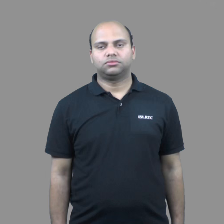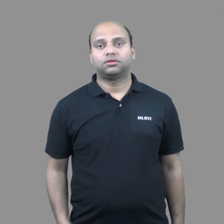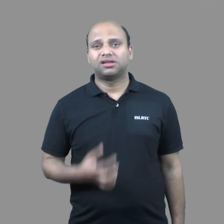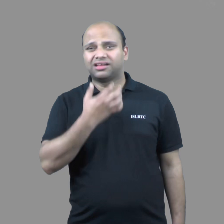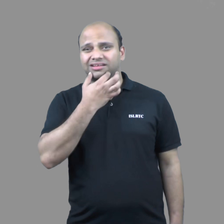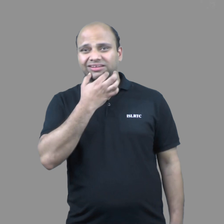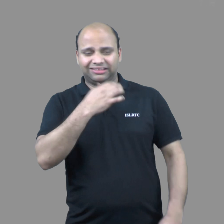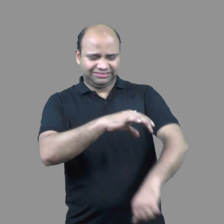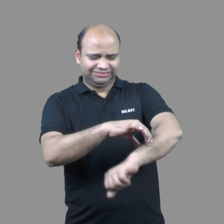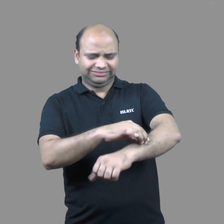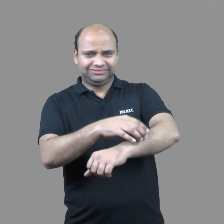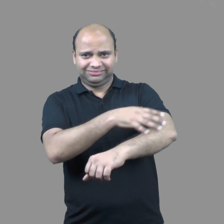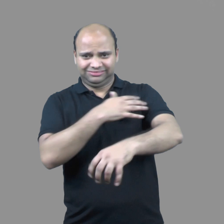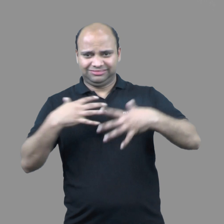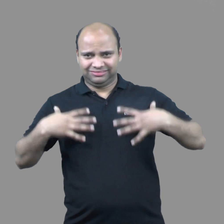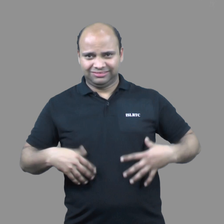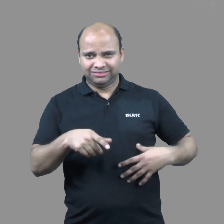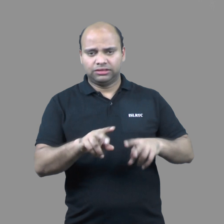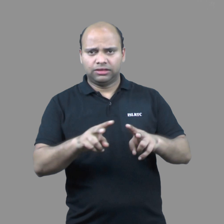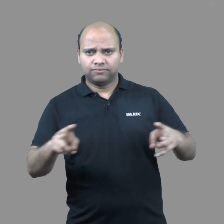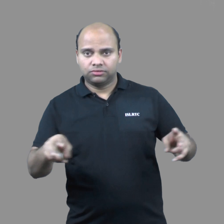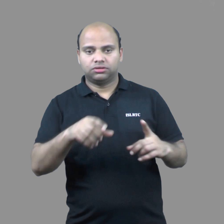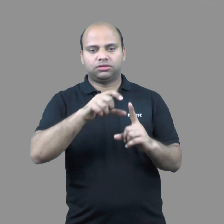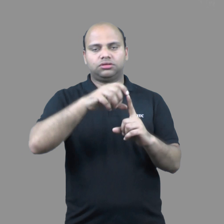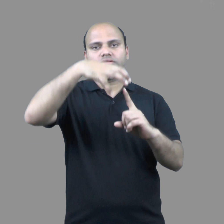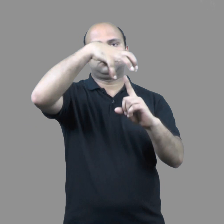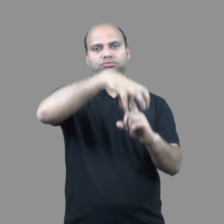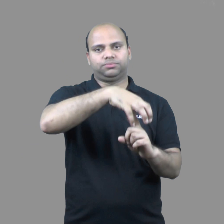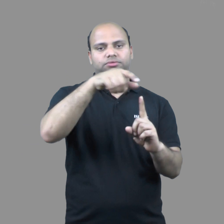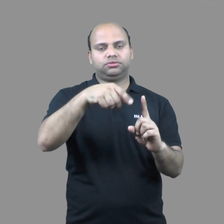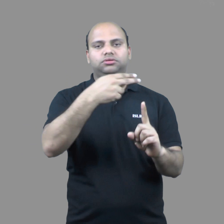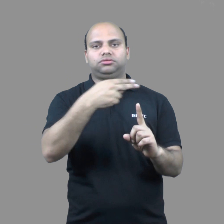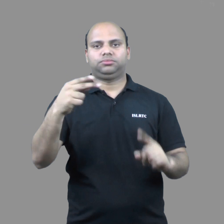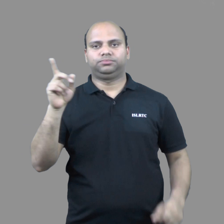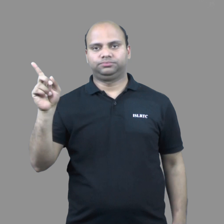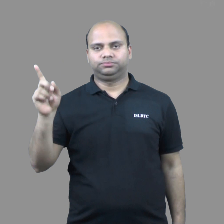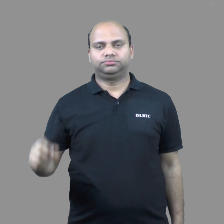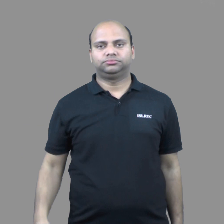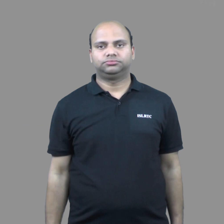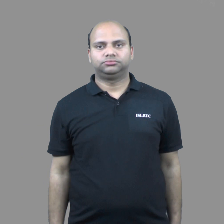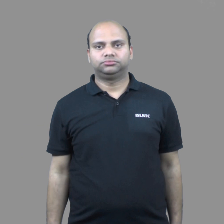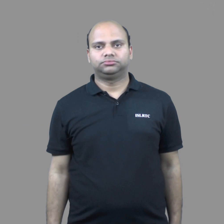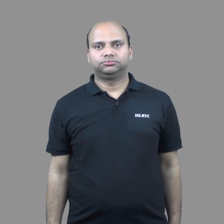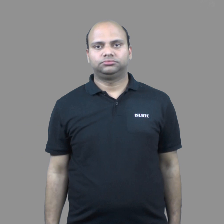Orthopedics